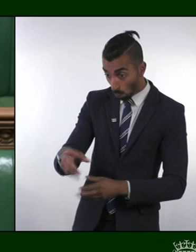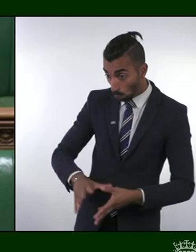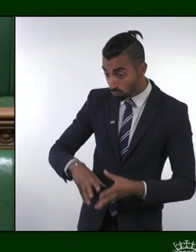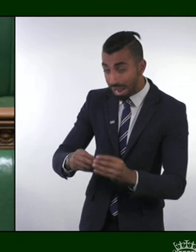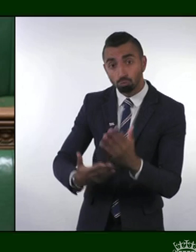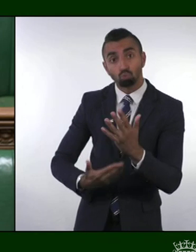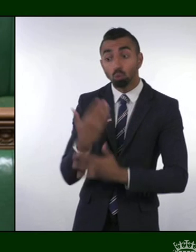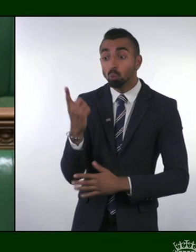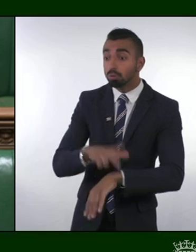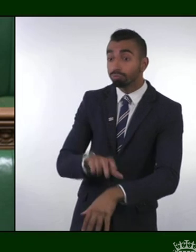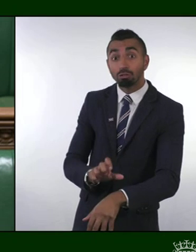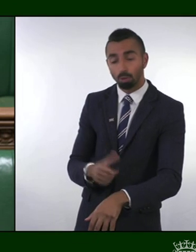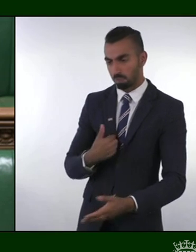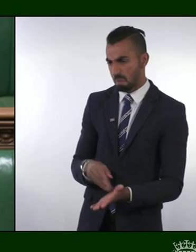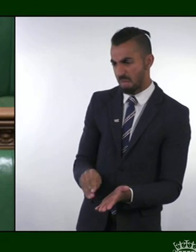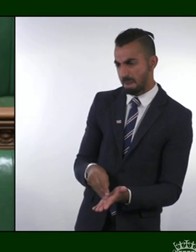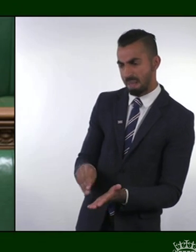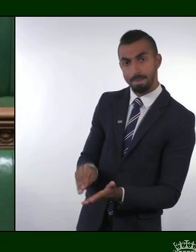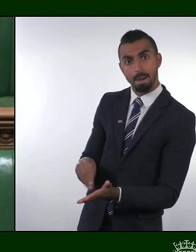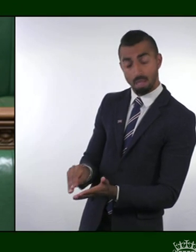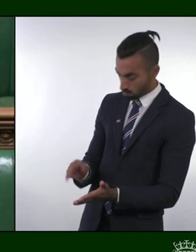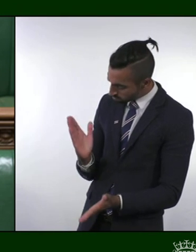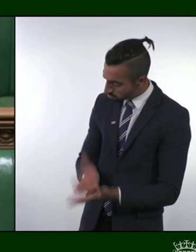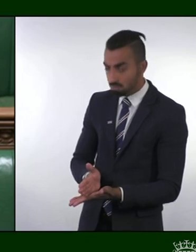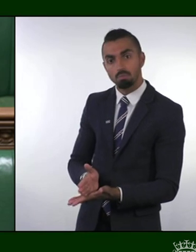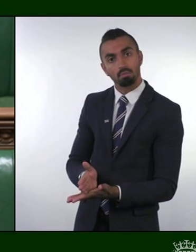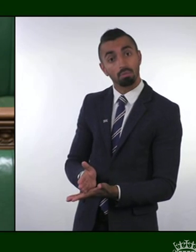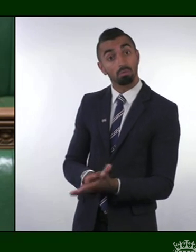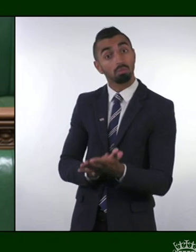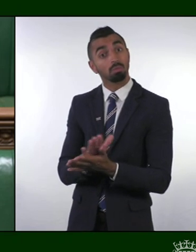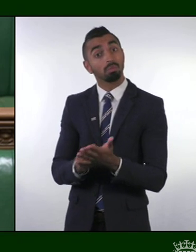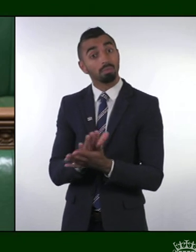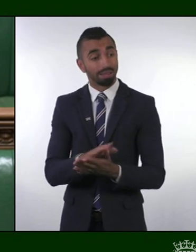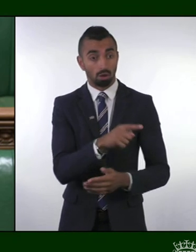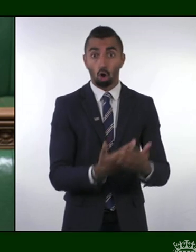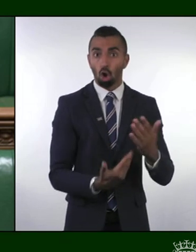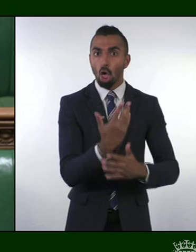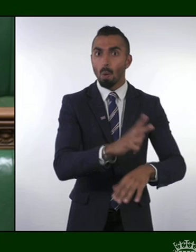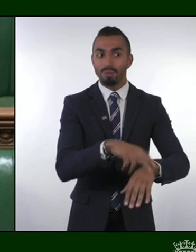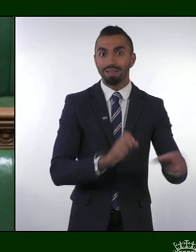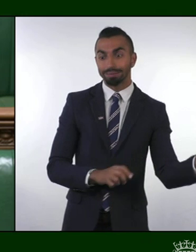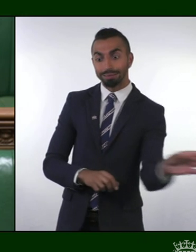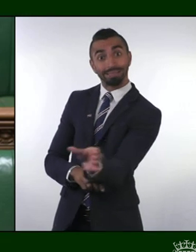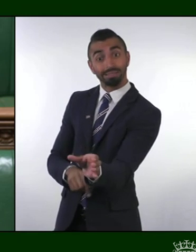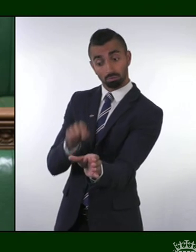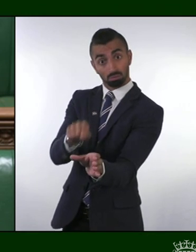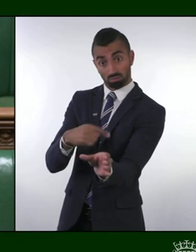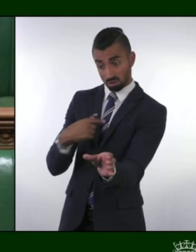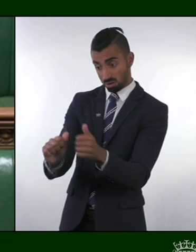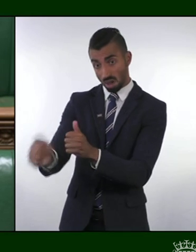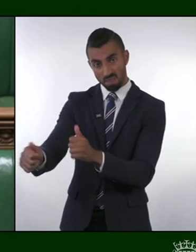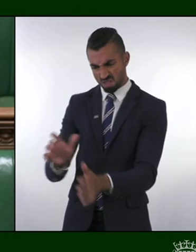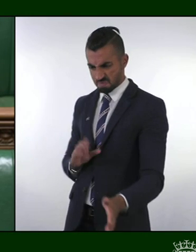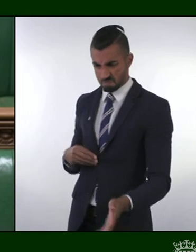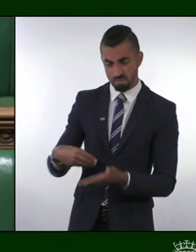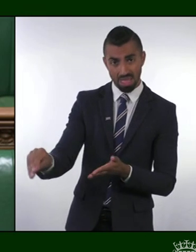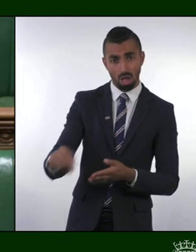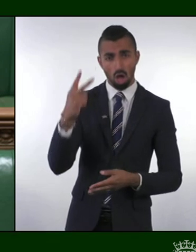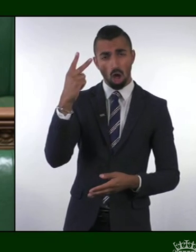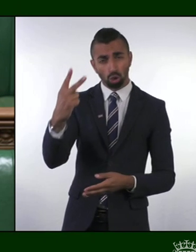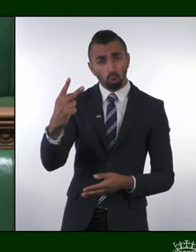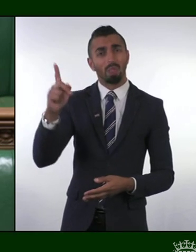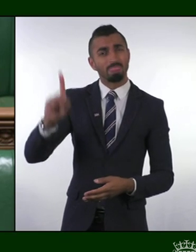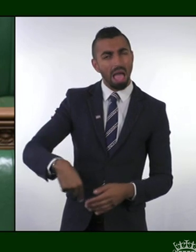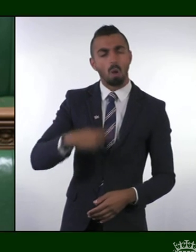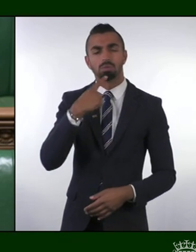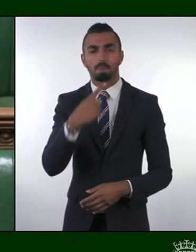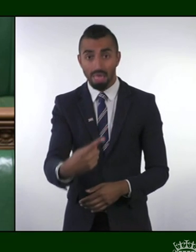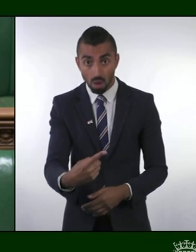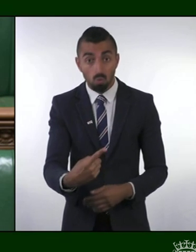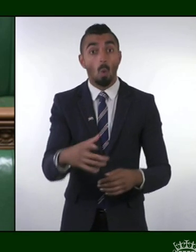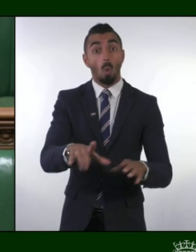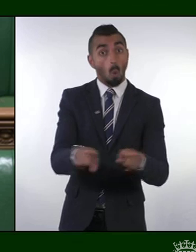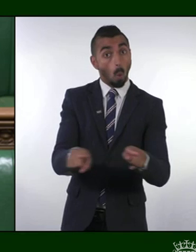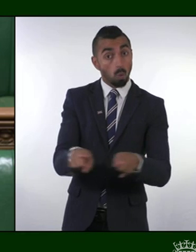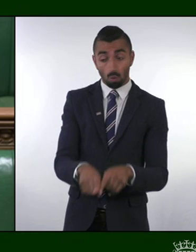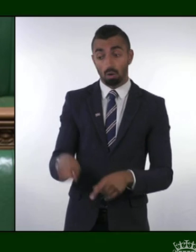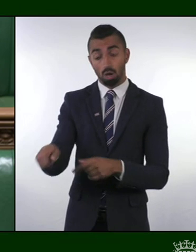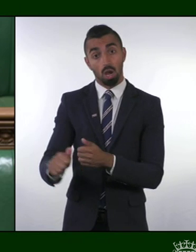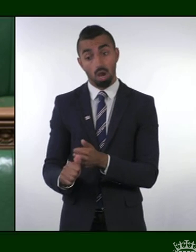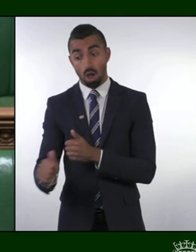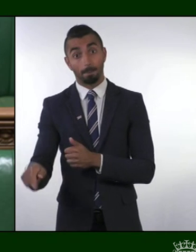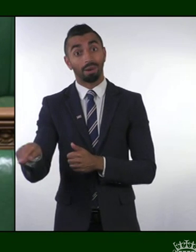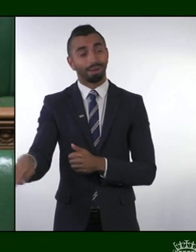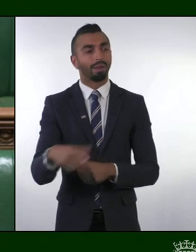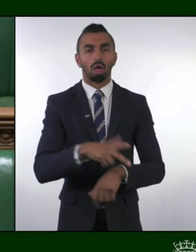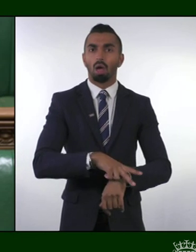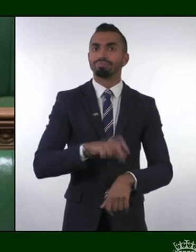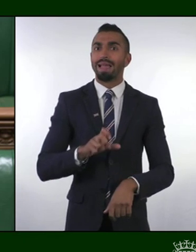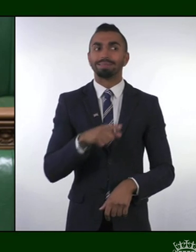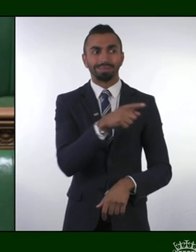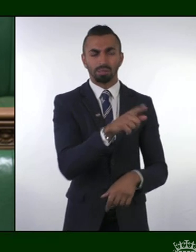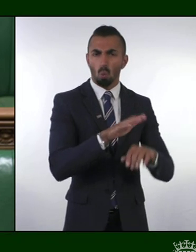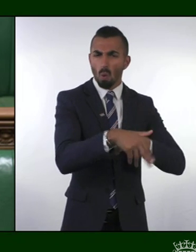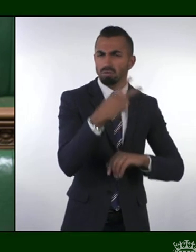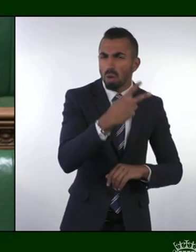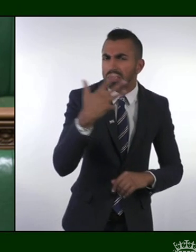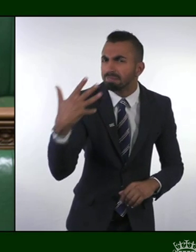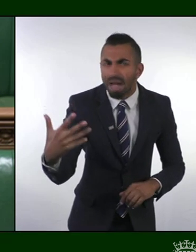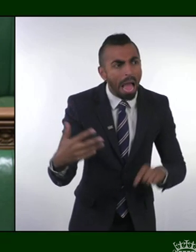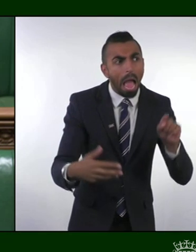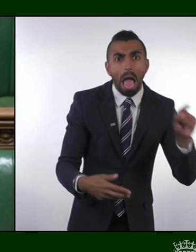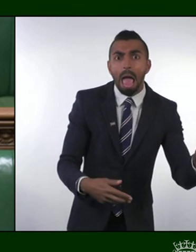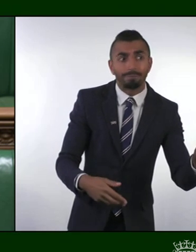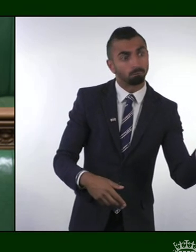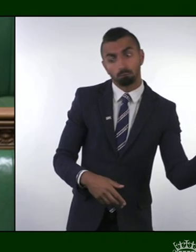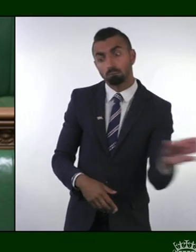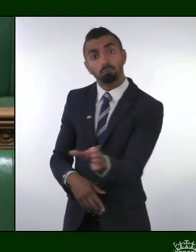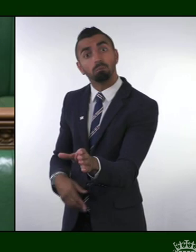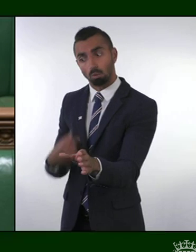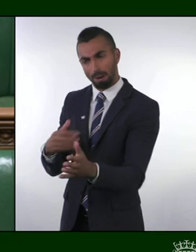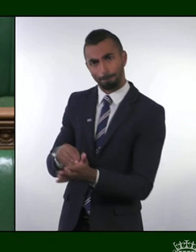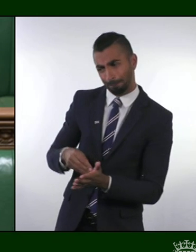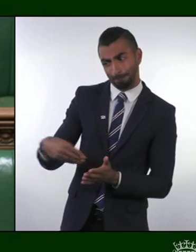We will pay businesses to hire young apprentices, with a new payment of £2,000 per apprentice, and introduce a brand new bonus for businesses to hire apprentices aged 25 and over, with a payment of £1,500.